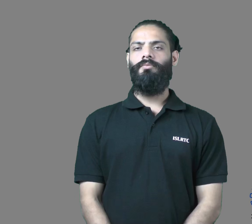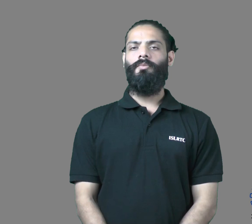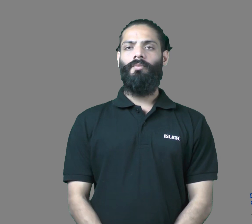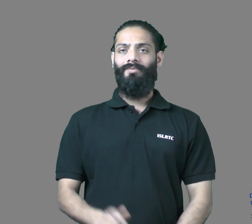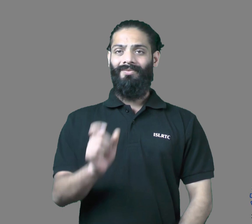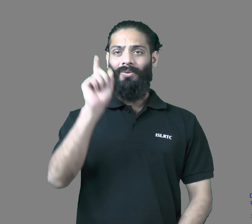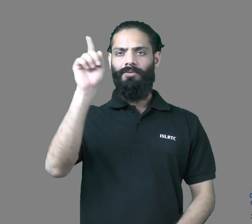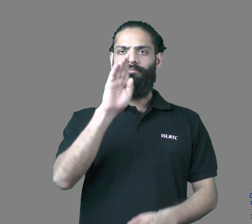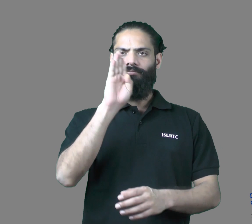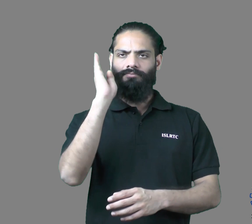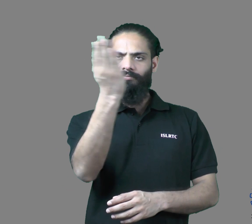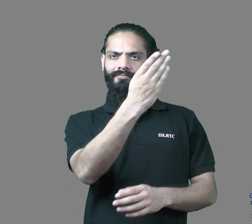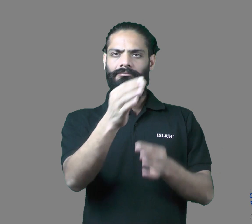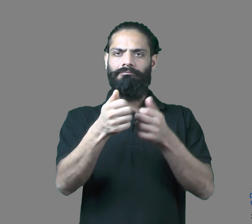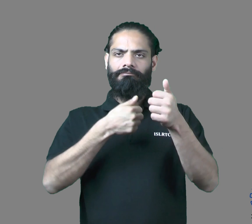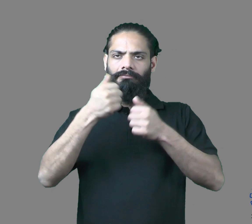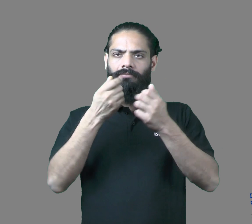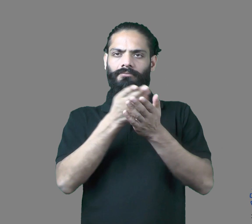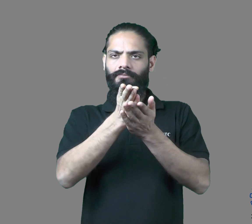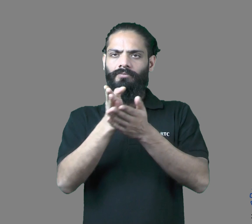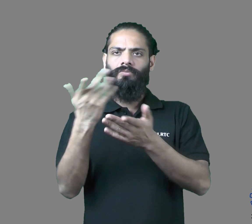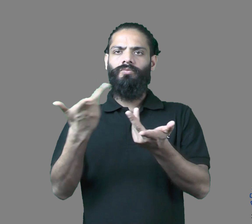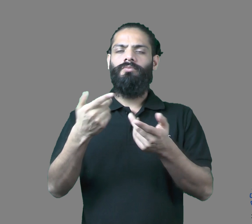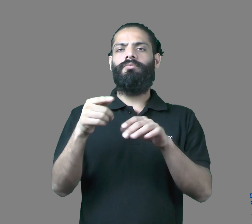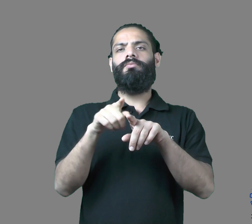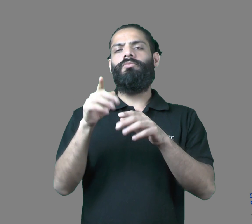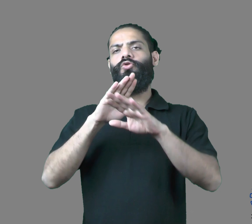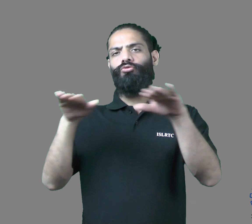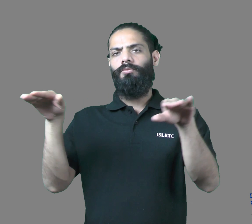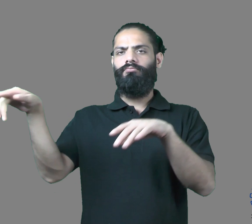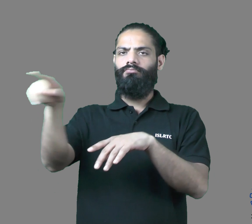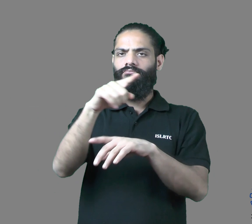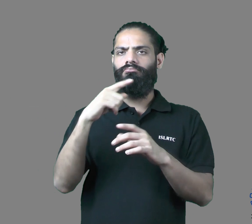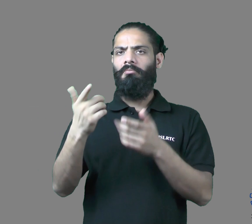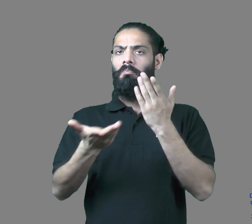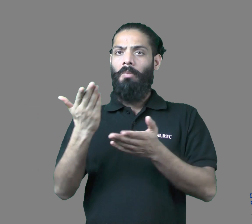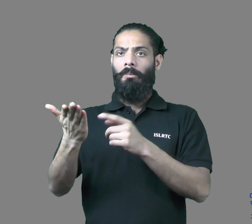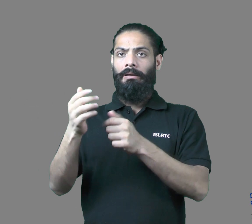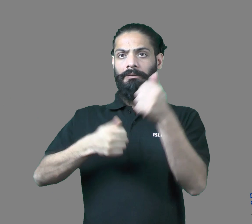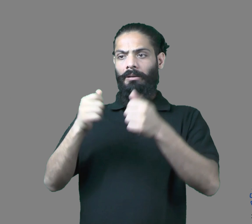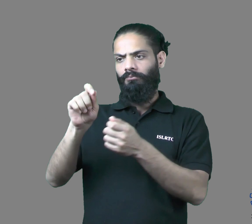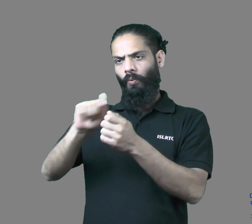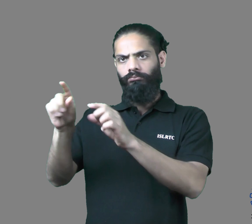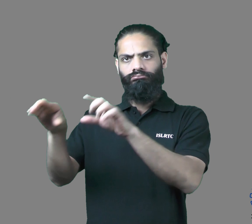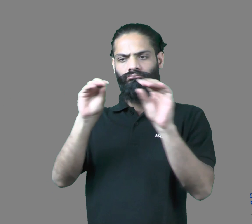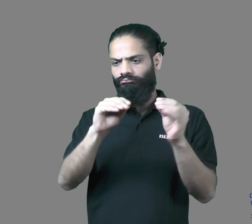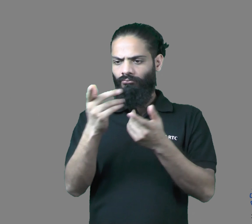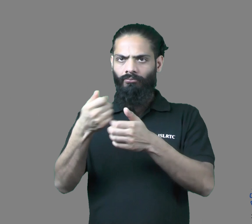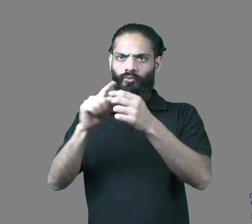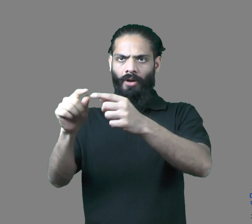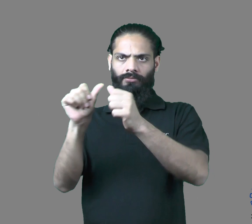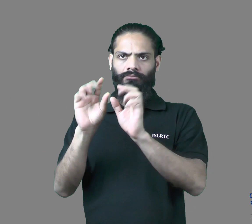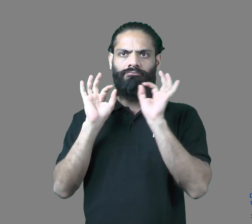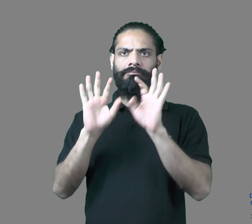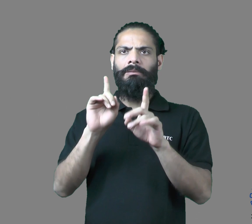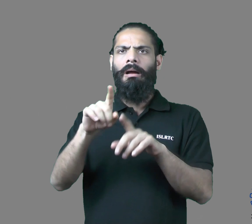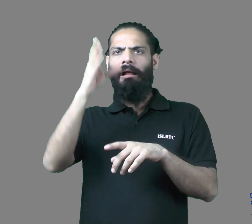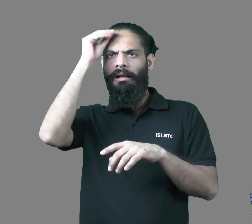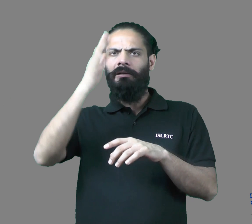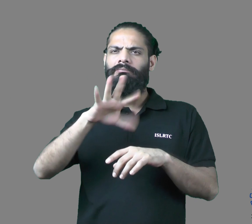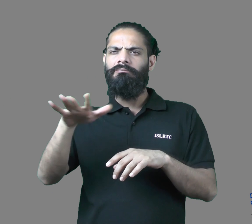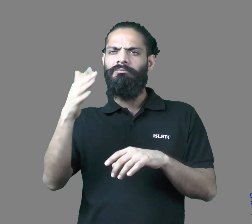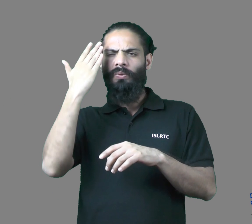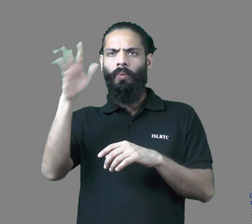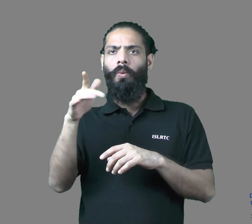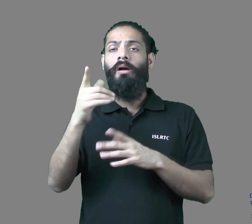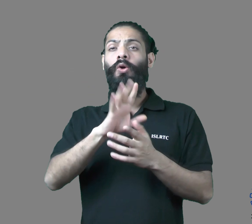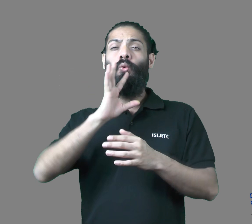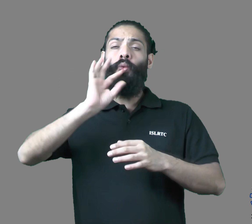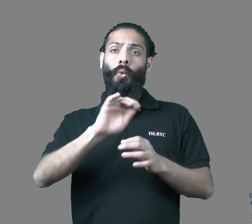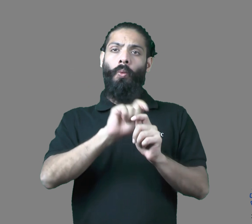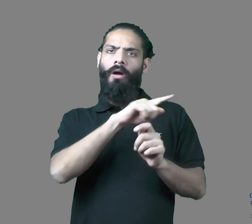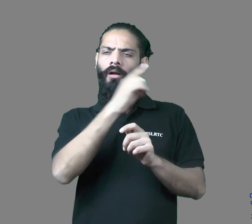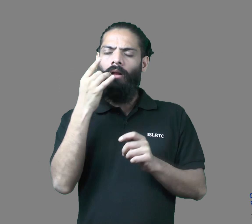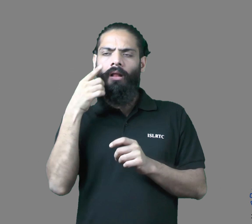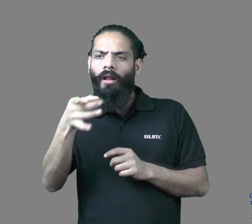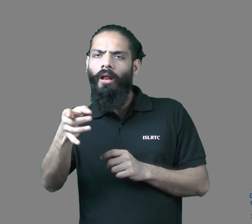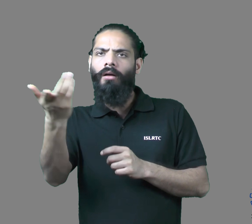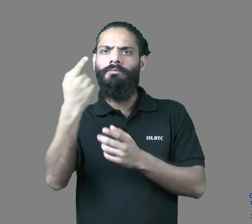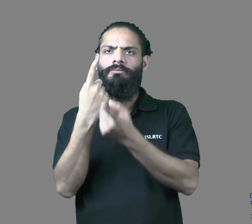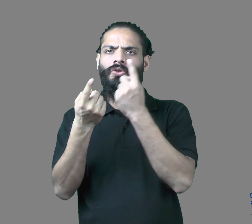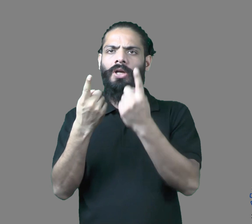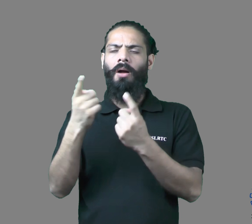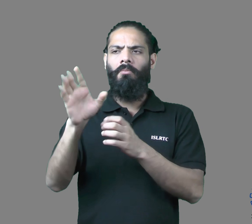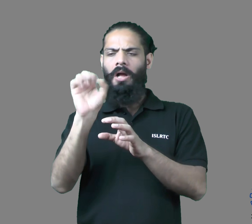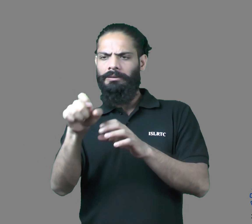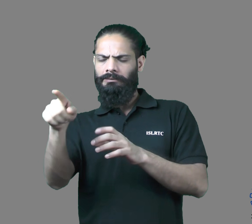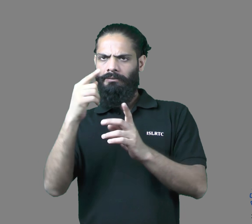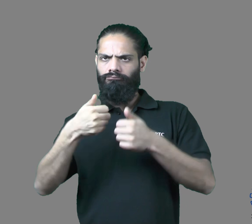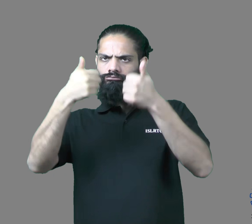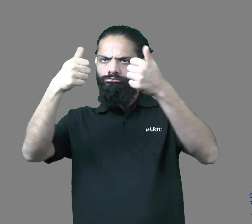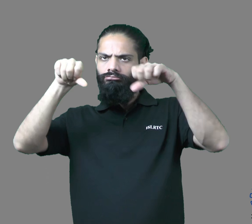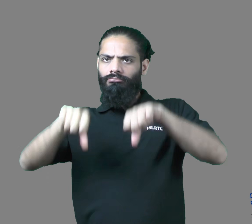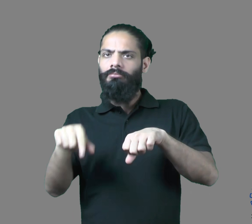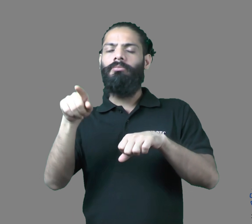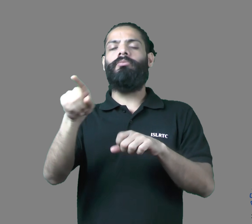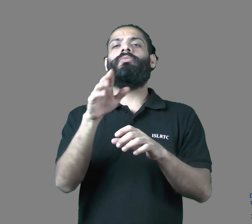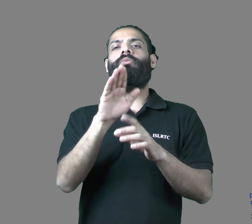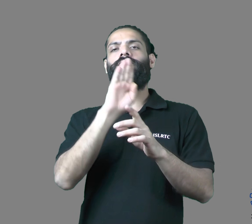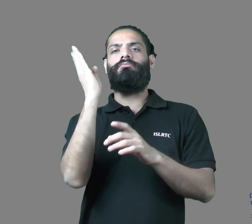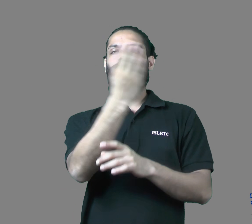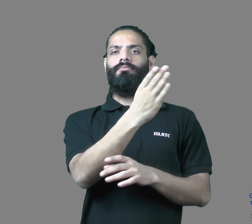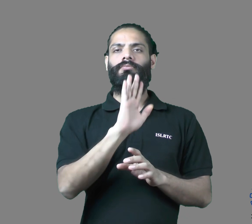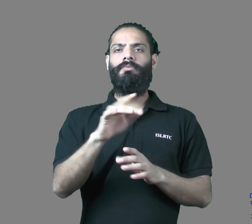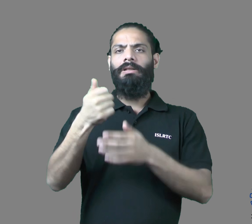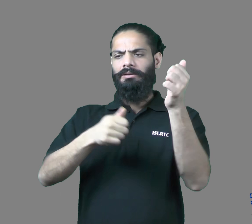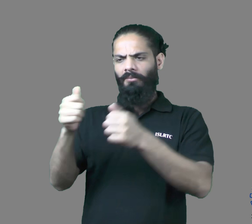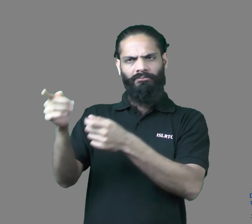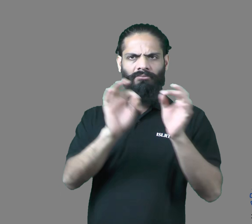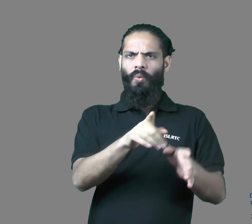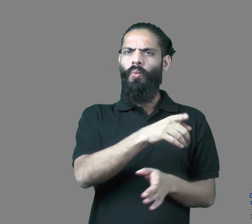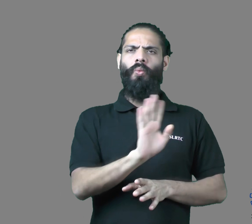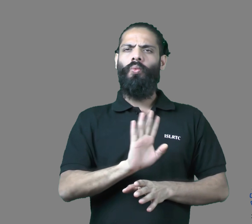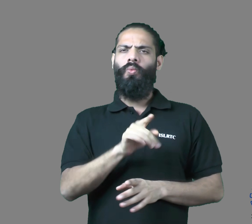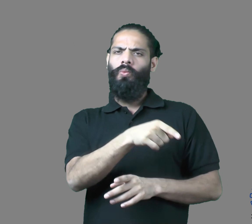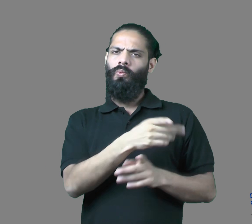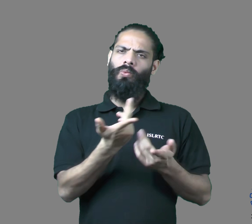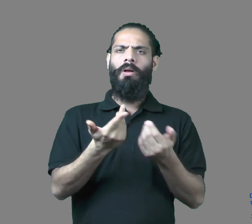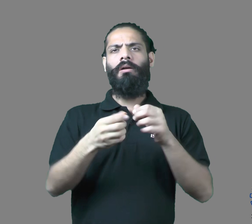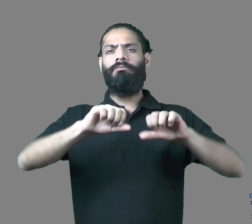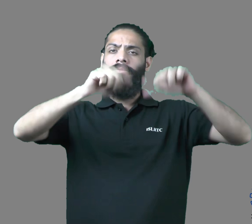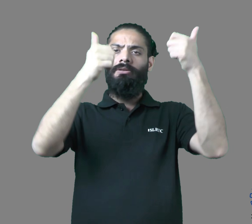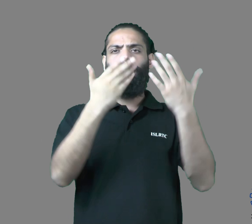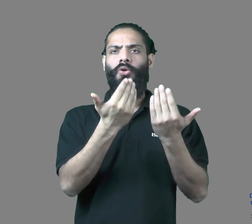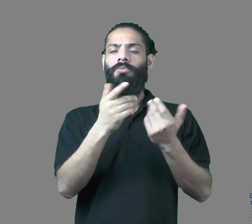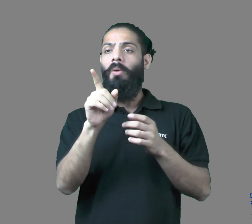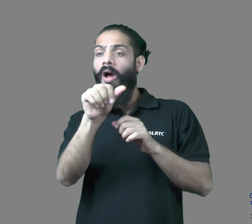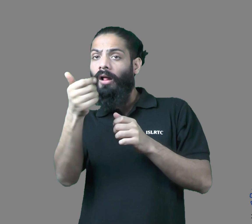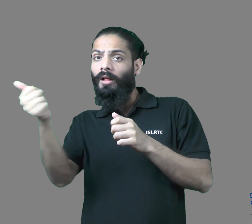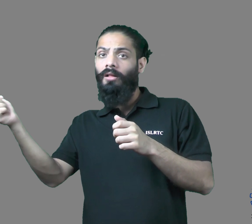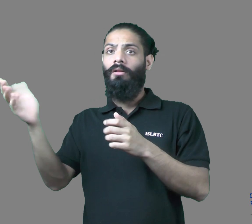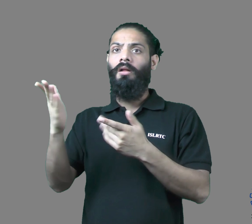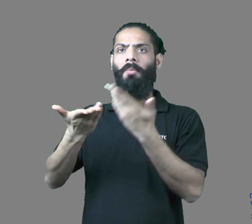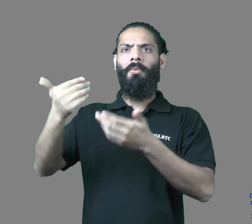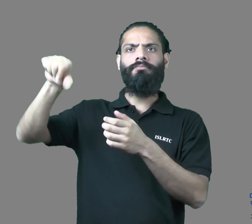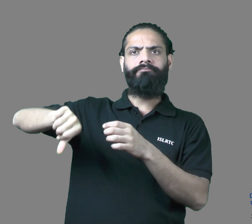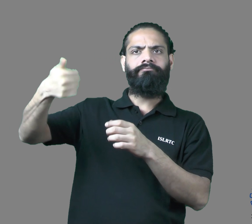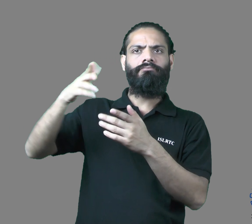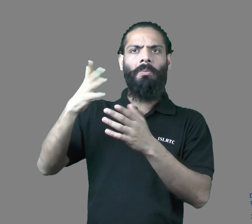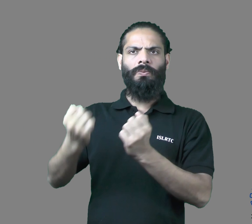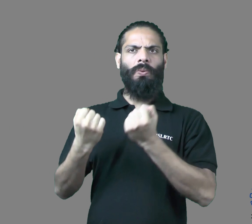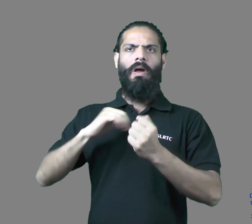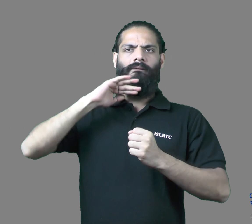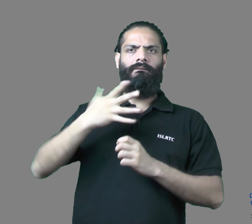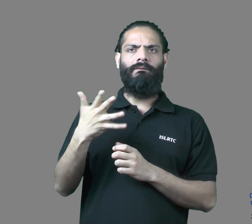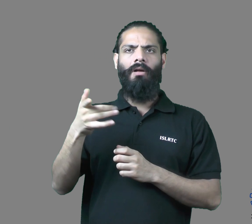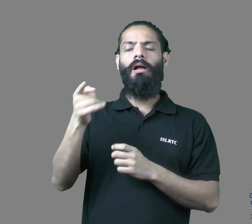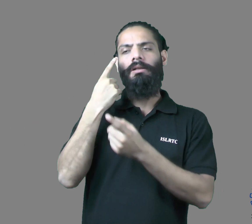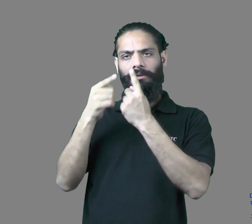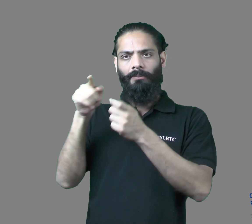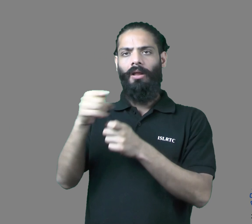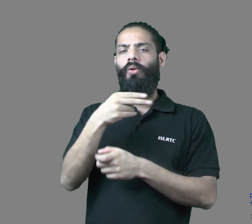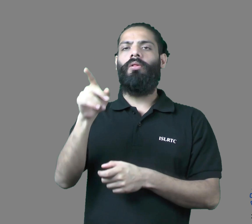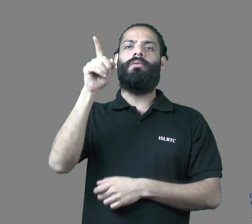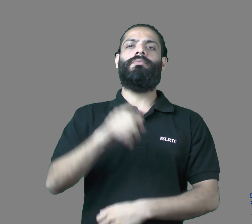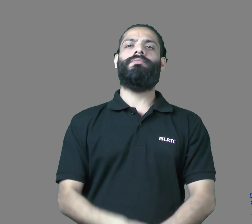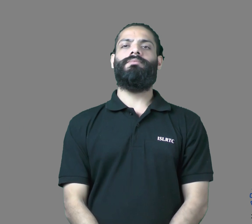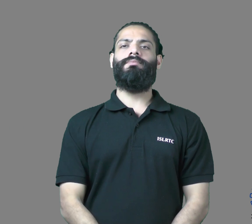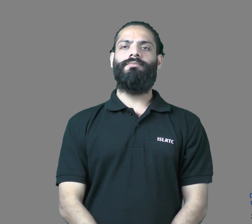Indirect Assessment Methods